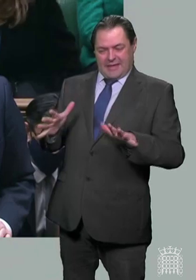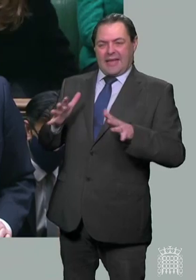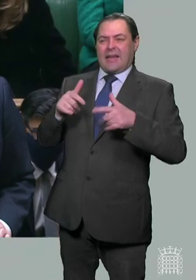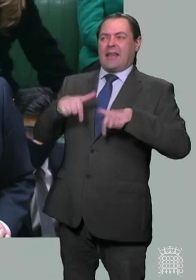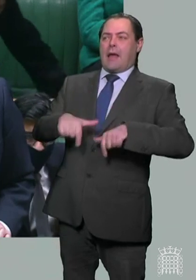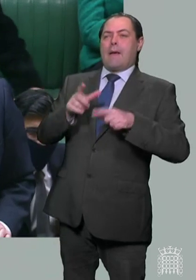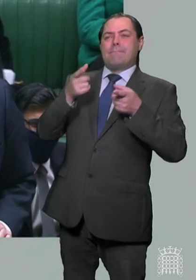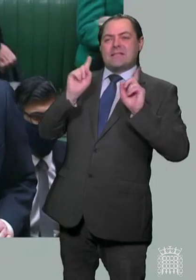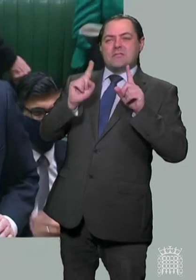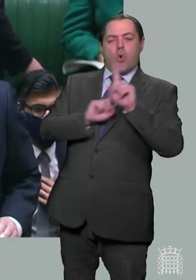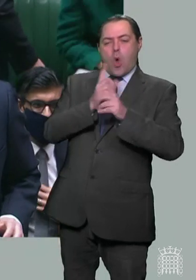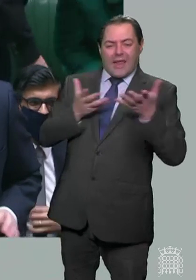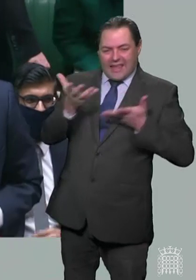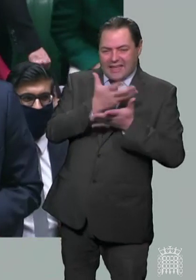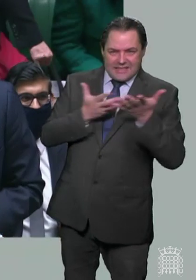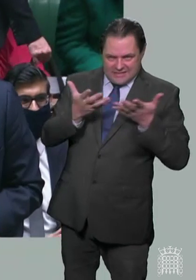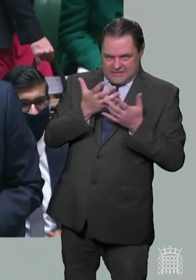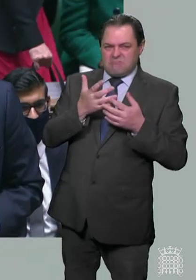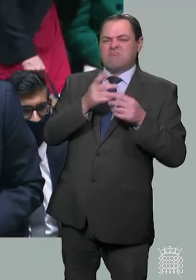This morning I had meetings with ministerial colleagues and others.